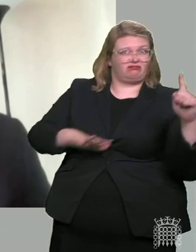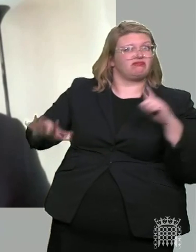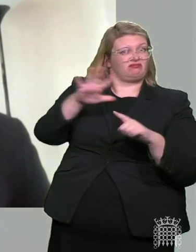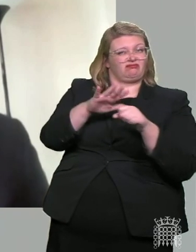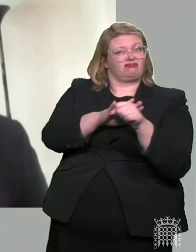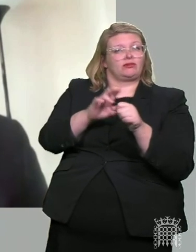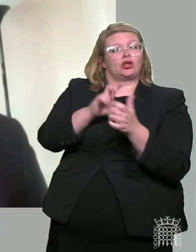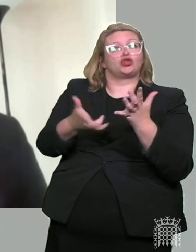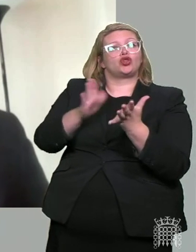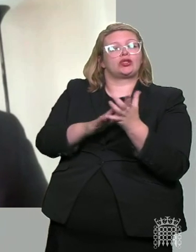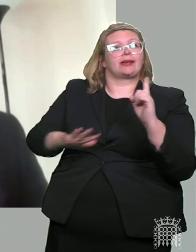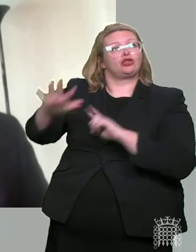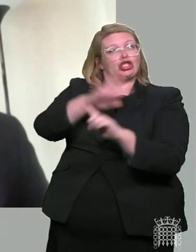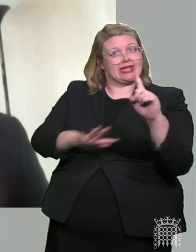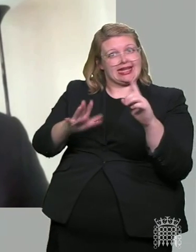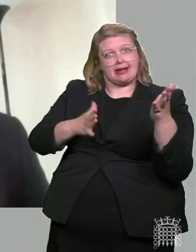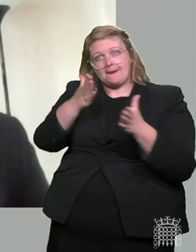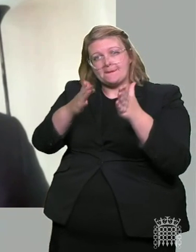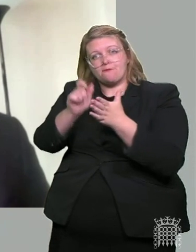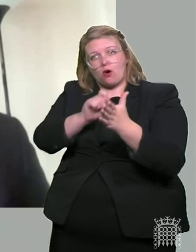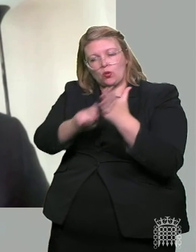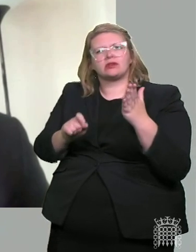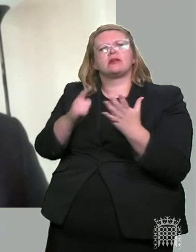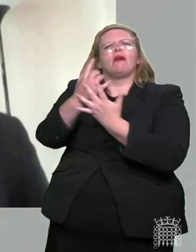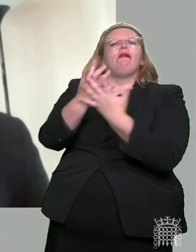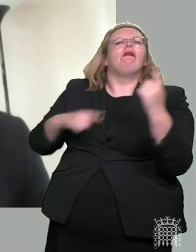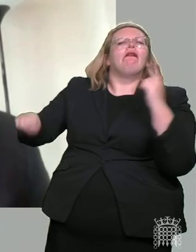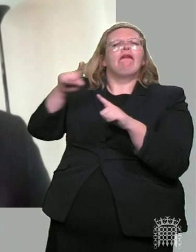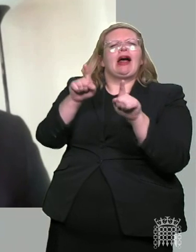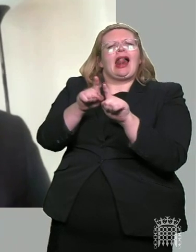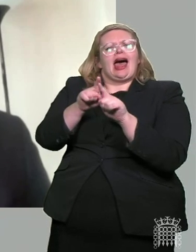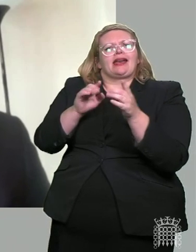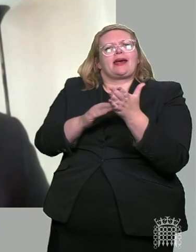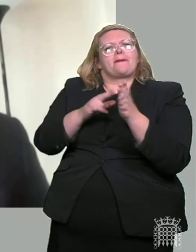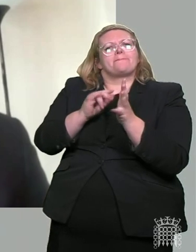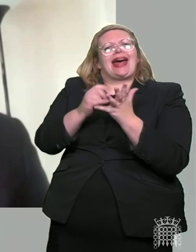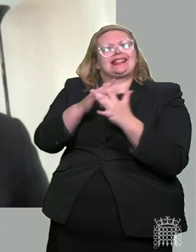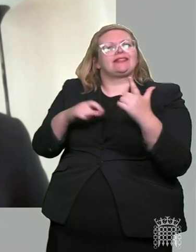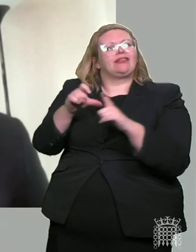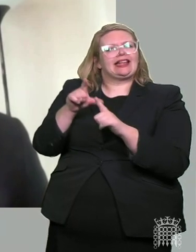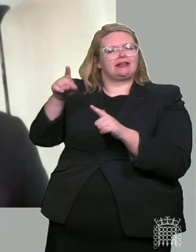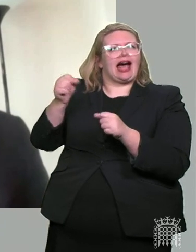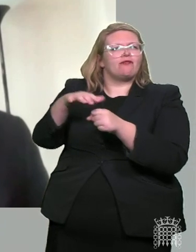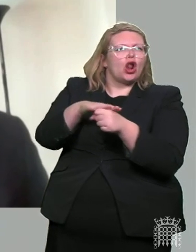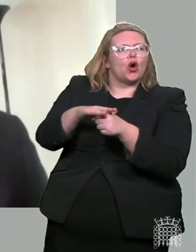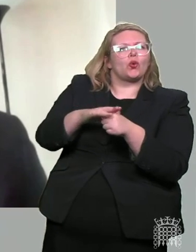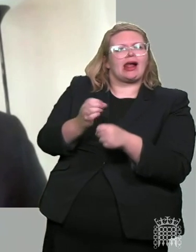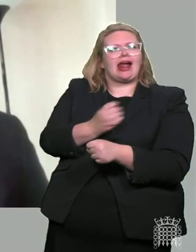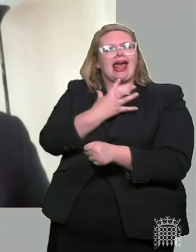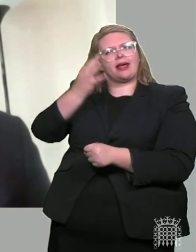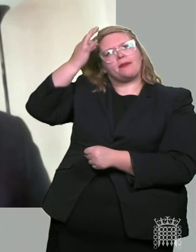Despite that success, many areas, such as Mansfield, in much of the new blue wall across the midlands and the north still have mainly Labour councillors at a local level.